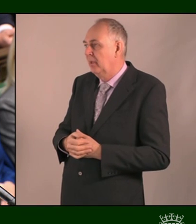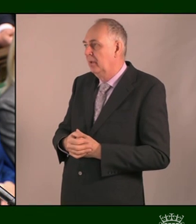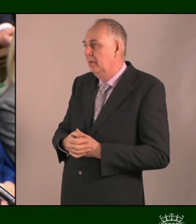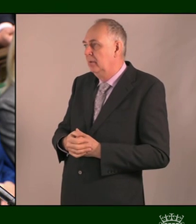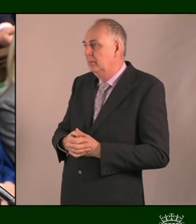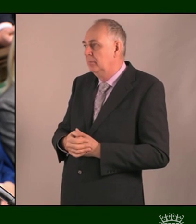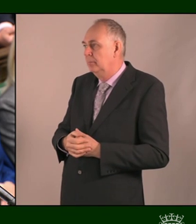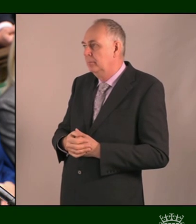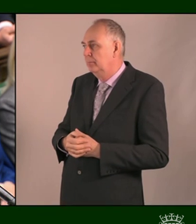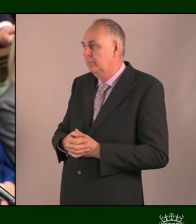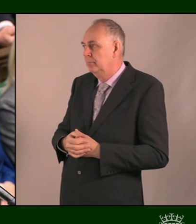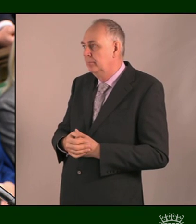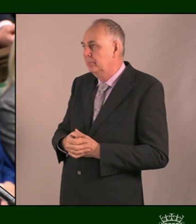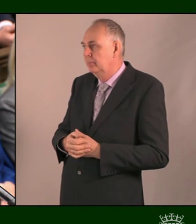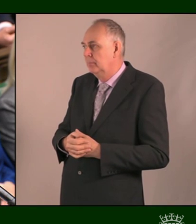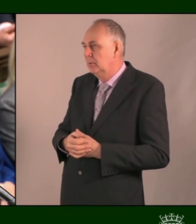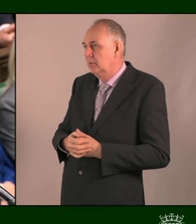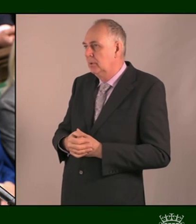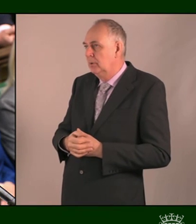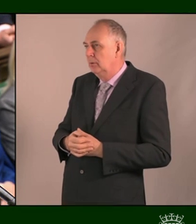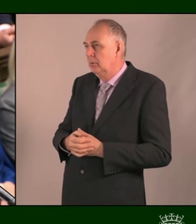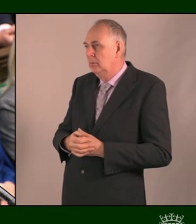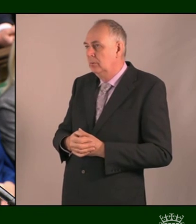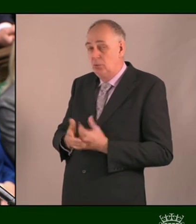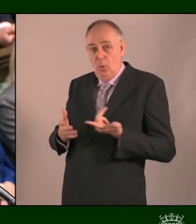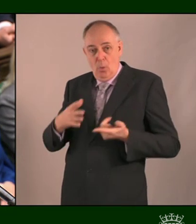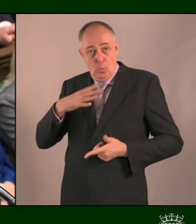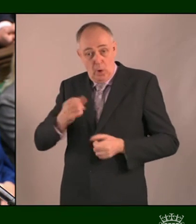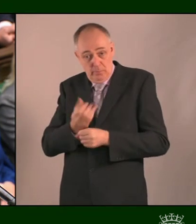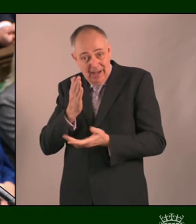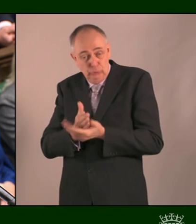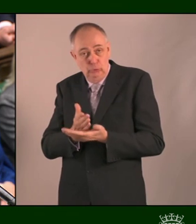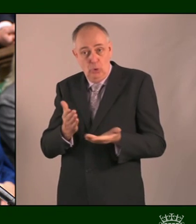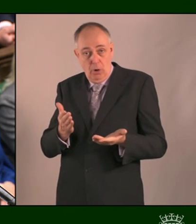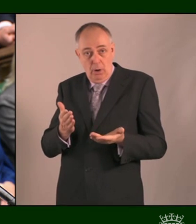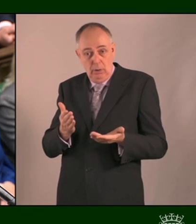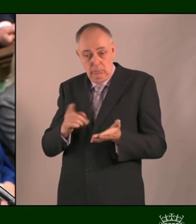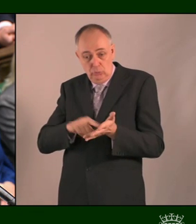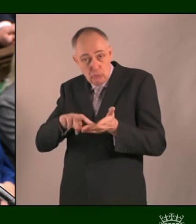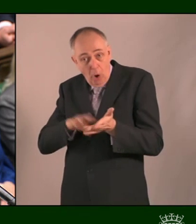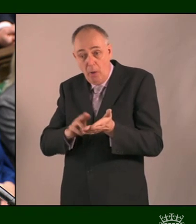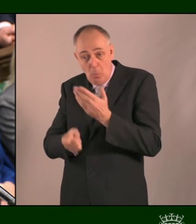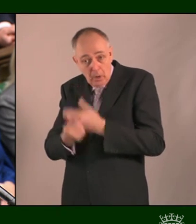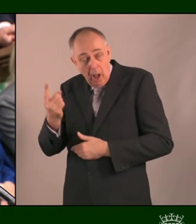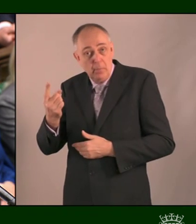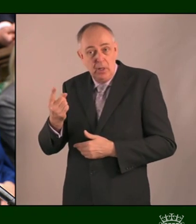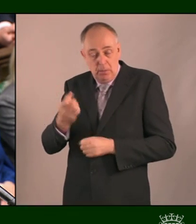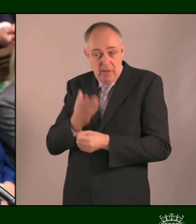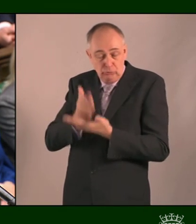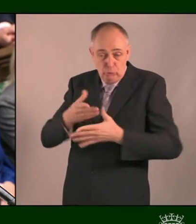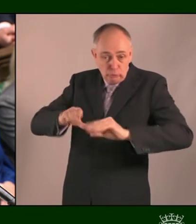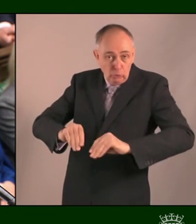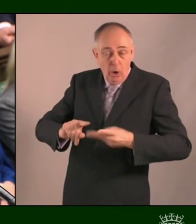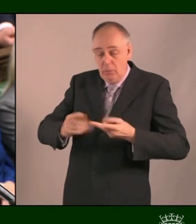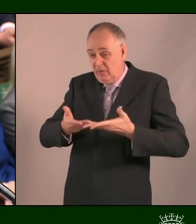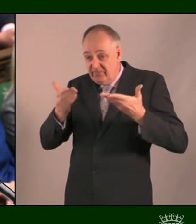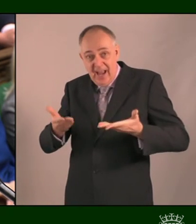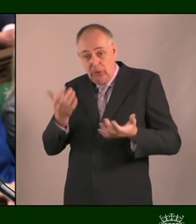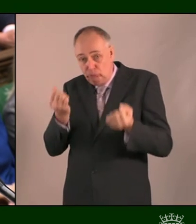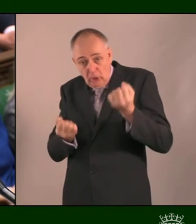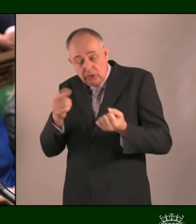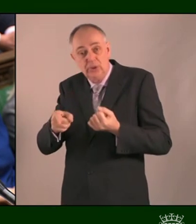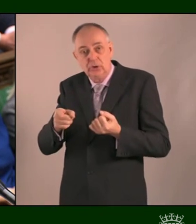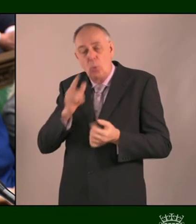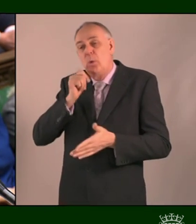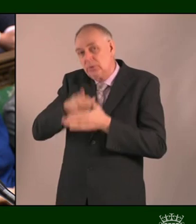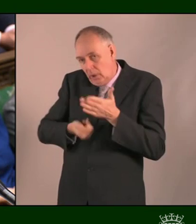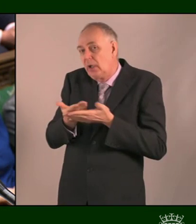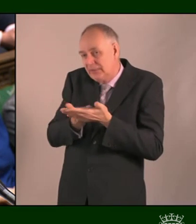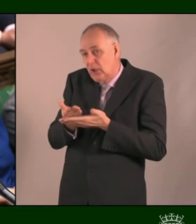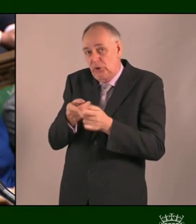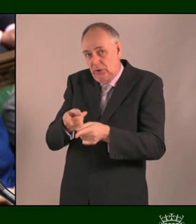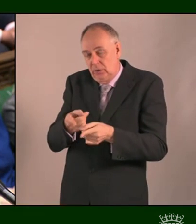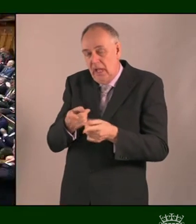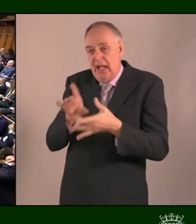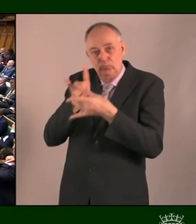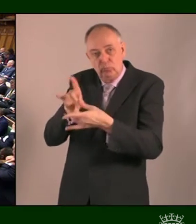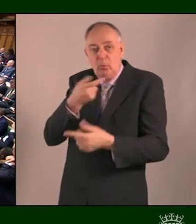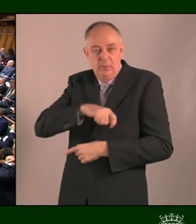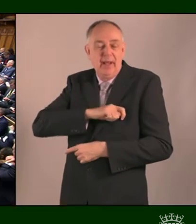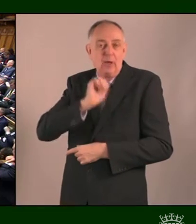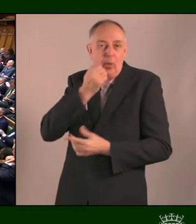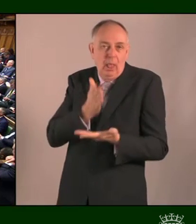To seek justice for Tom, I am very happy to ask the Foreign Office to begin talks first with my right honourable Friend and then with their Spanish counterparts.